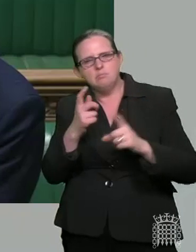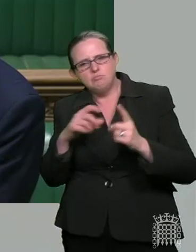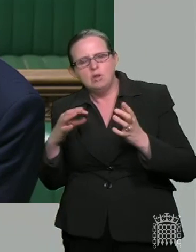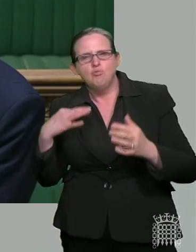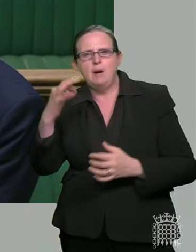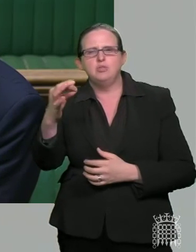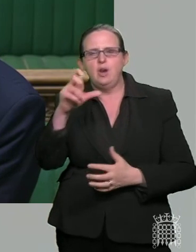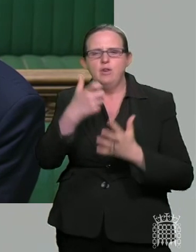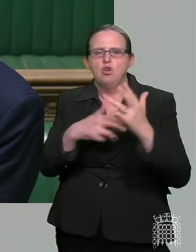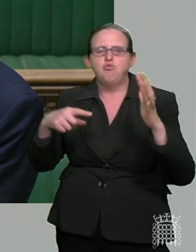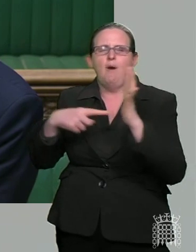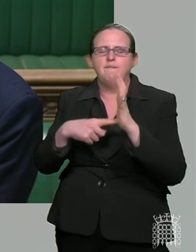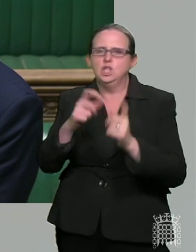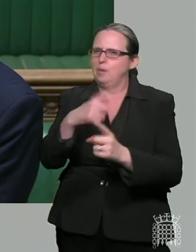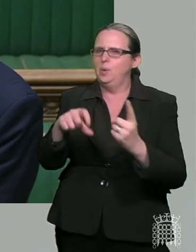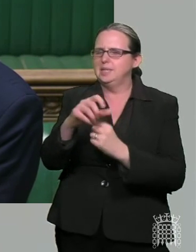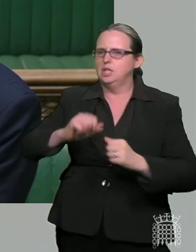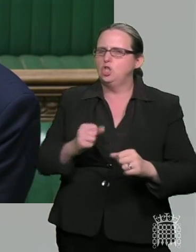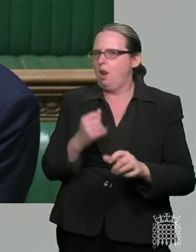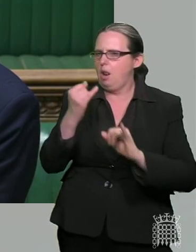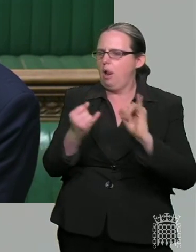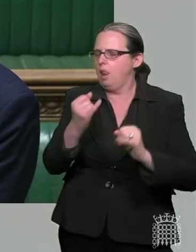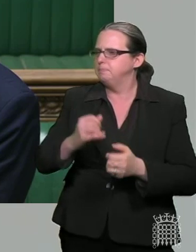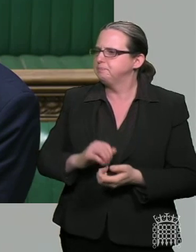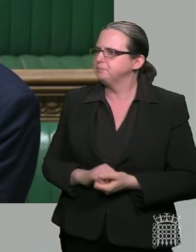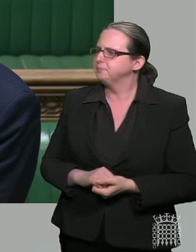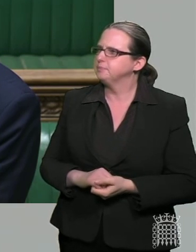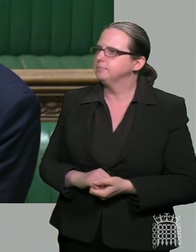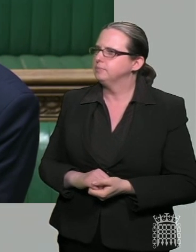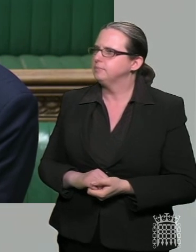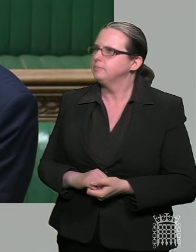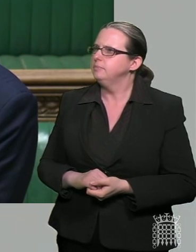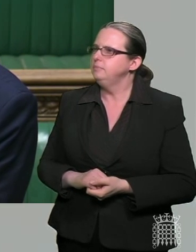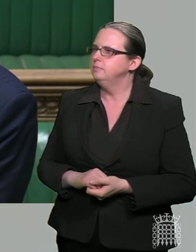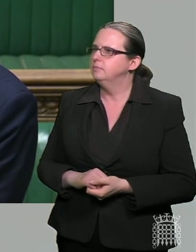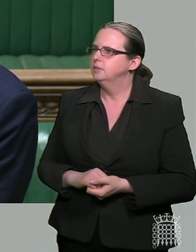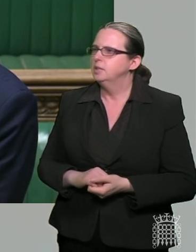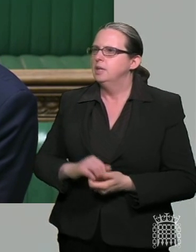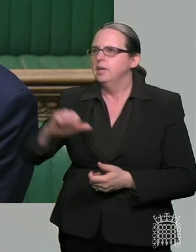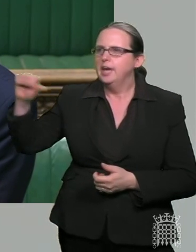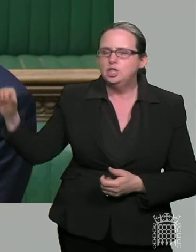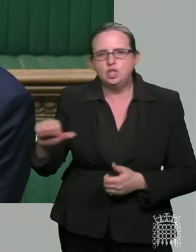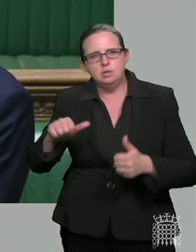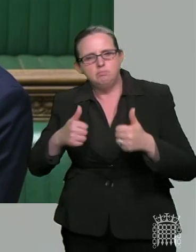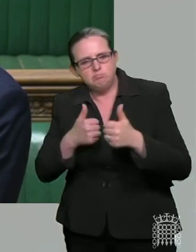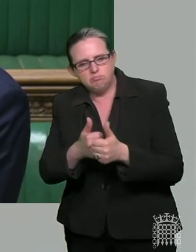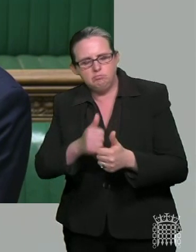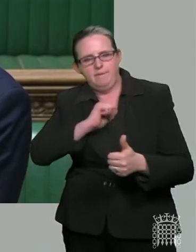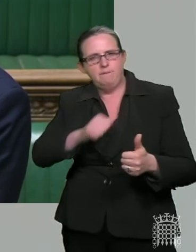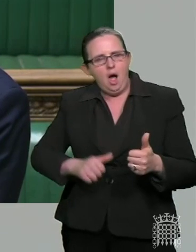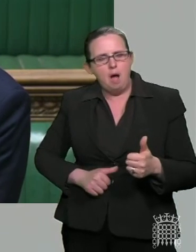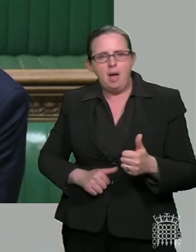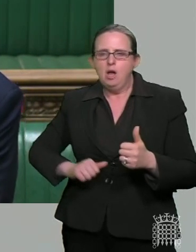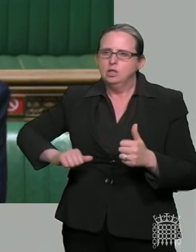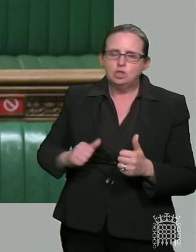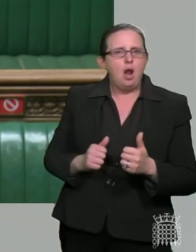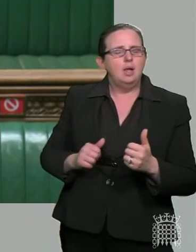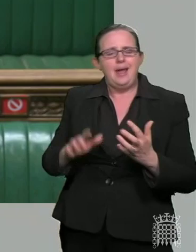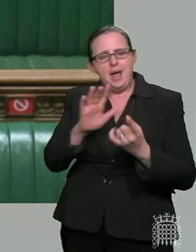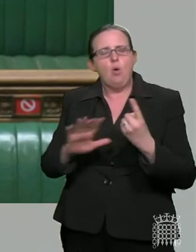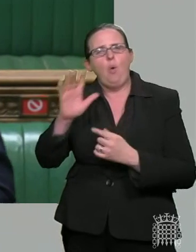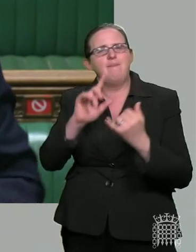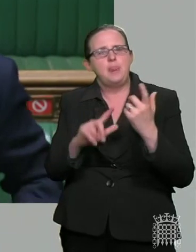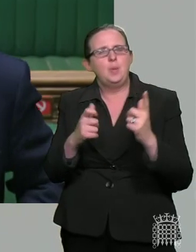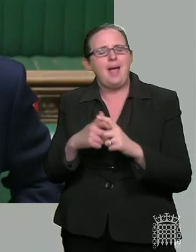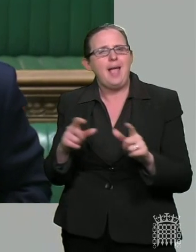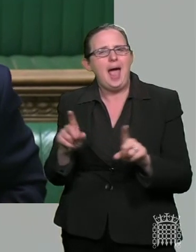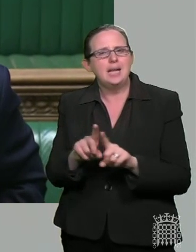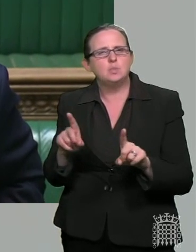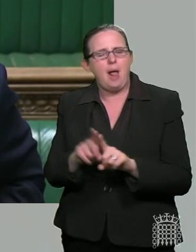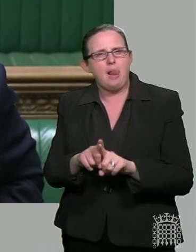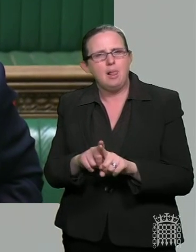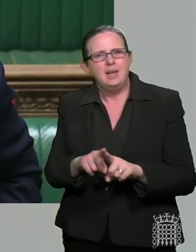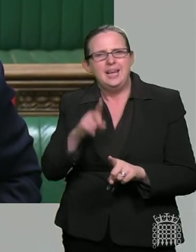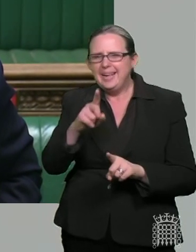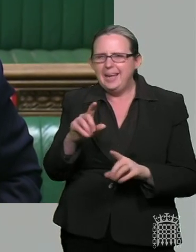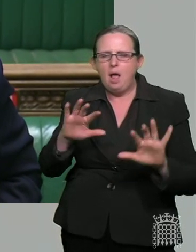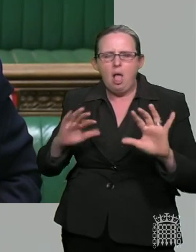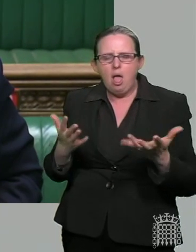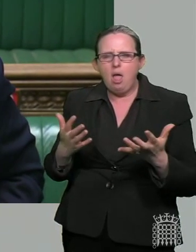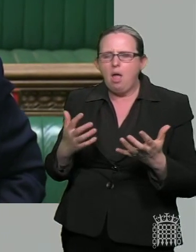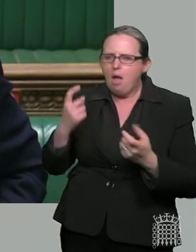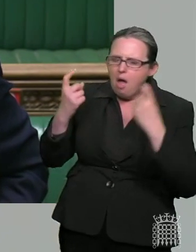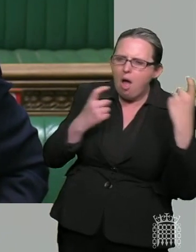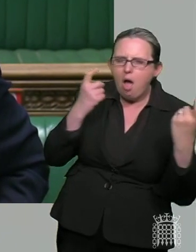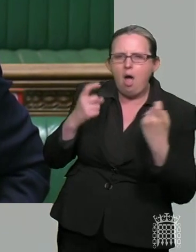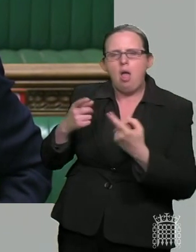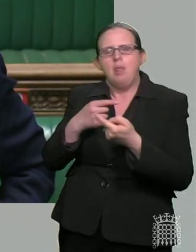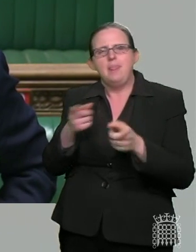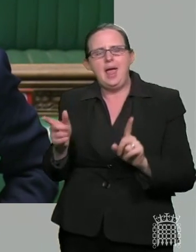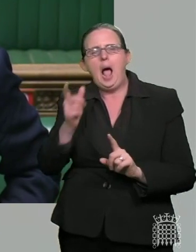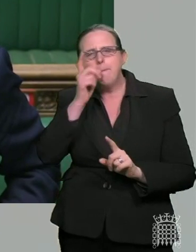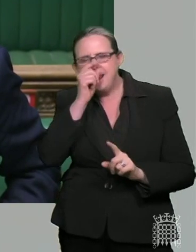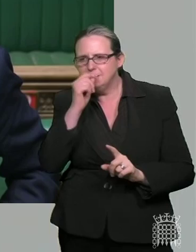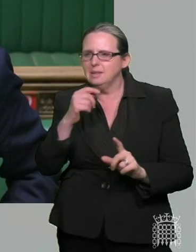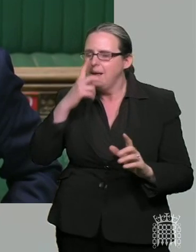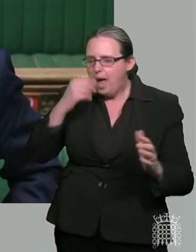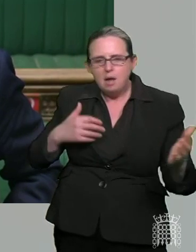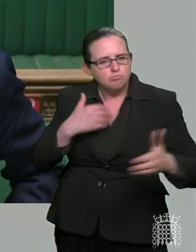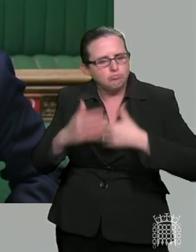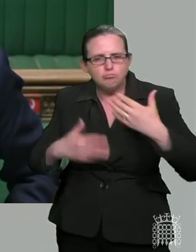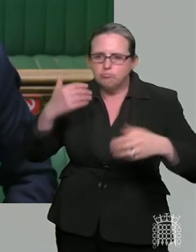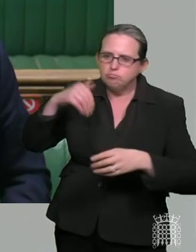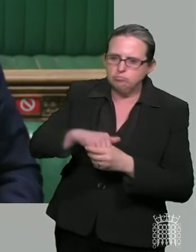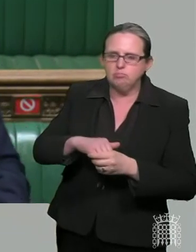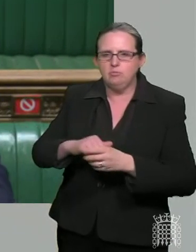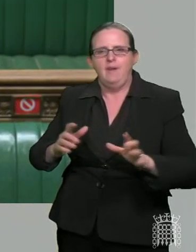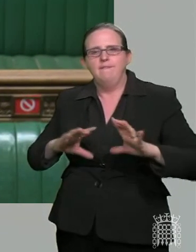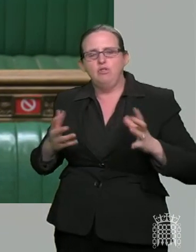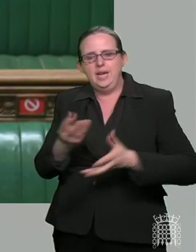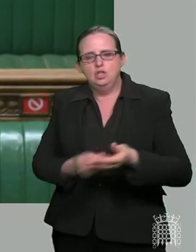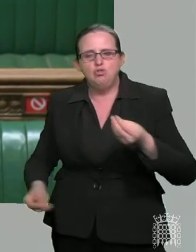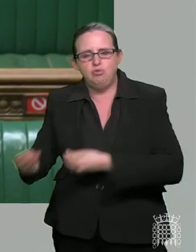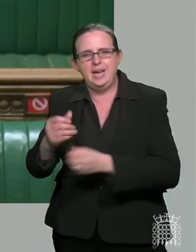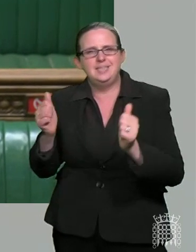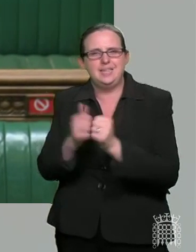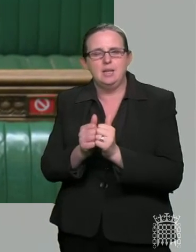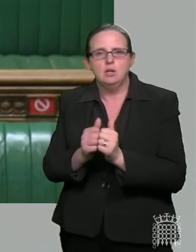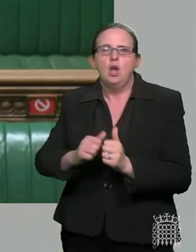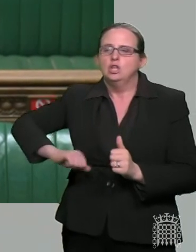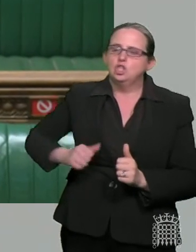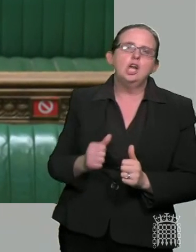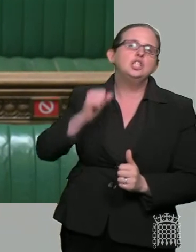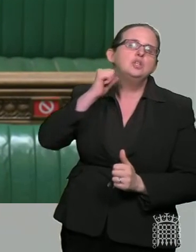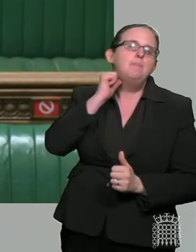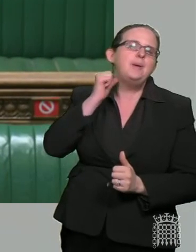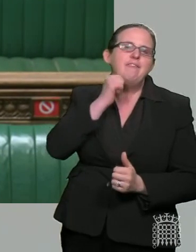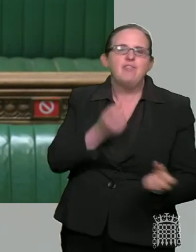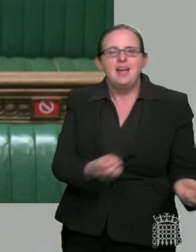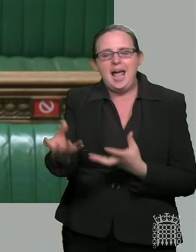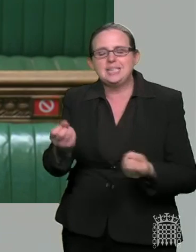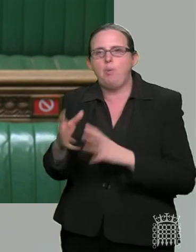I do not think that he does justice to crofters and to farmers across the country, and in Scotland as well, because he grossly underestimates their ability to do great things with our free trade deals and to export Scottish beef around the world.